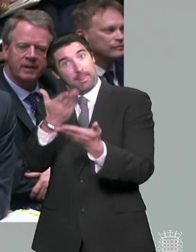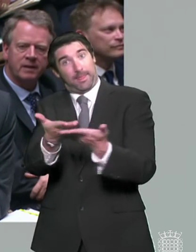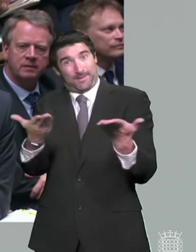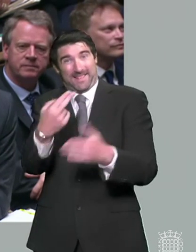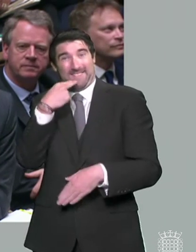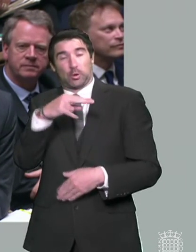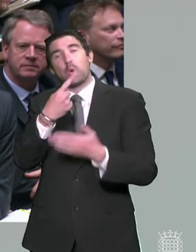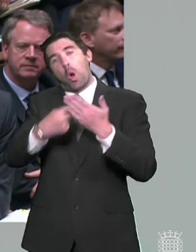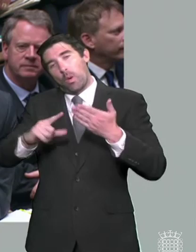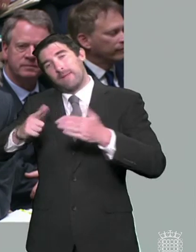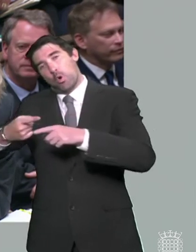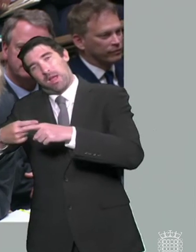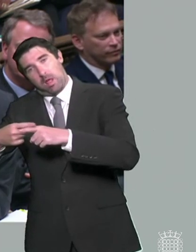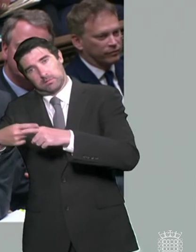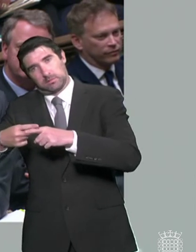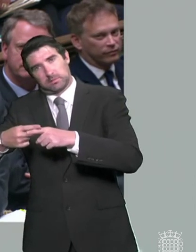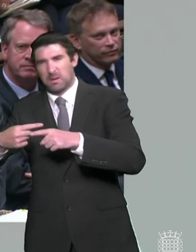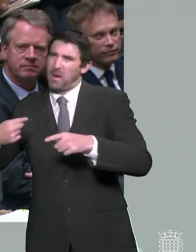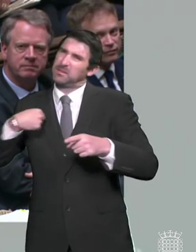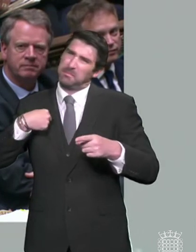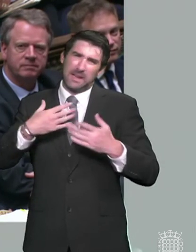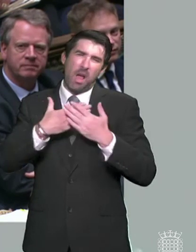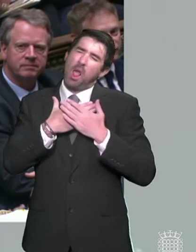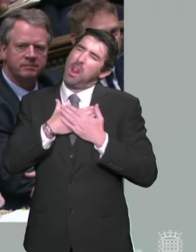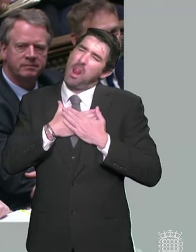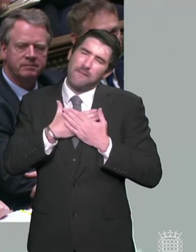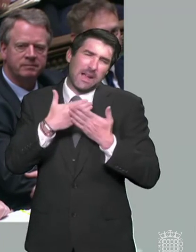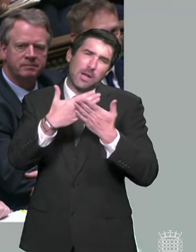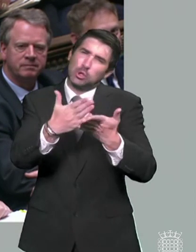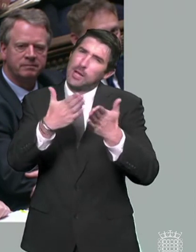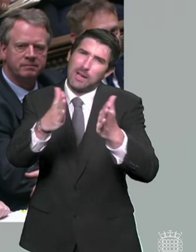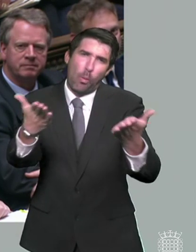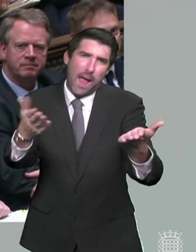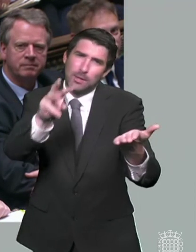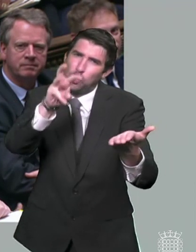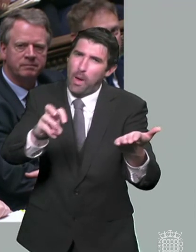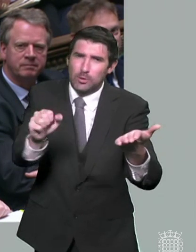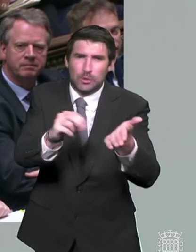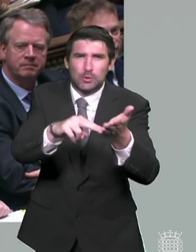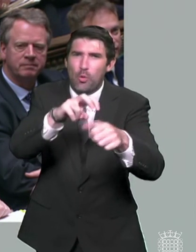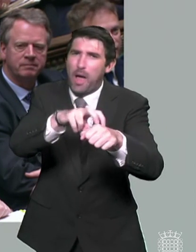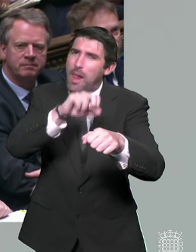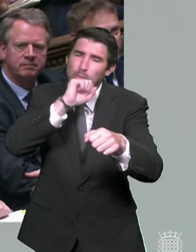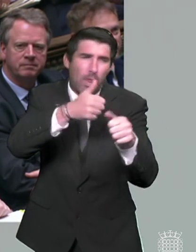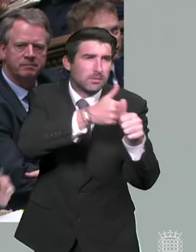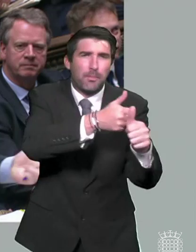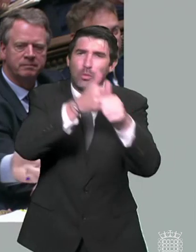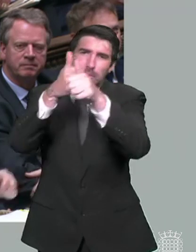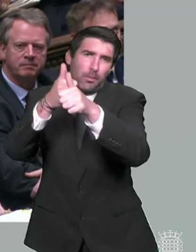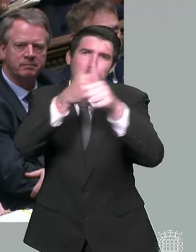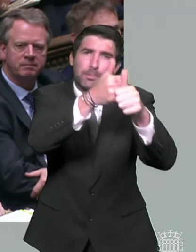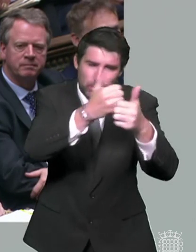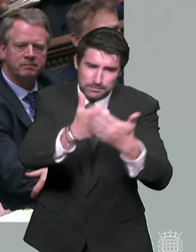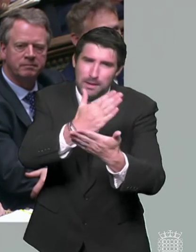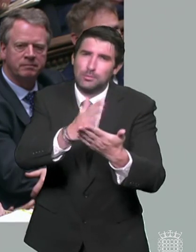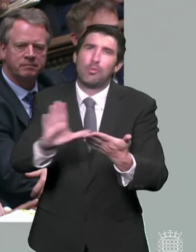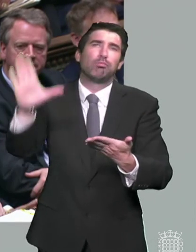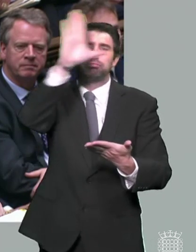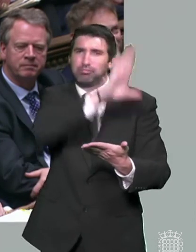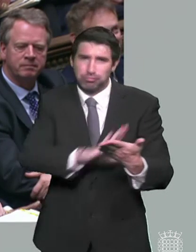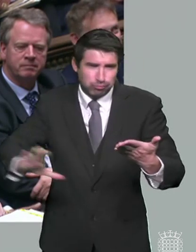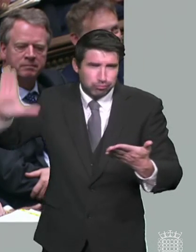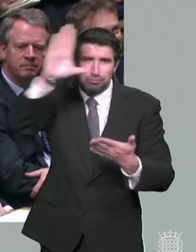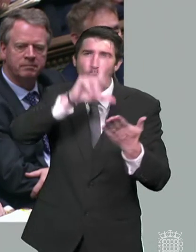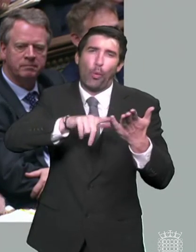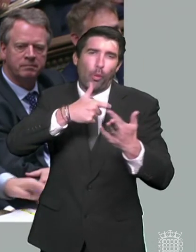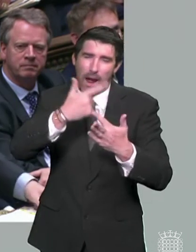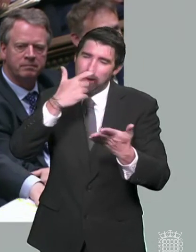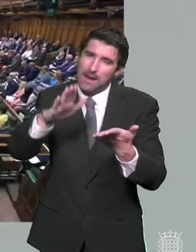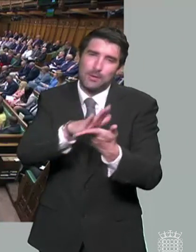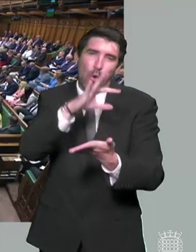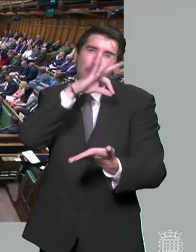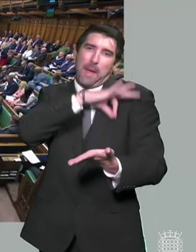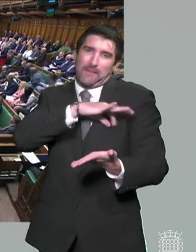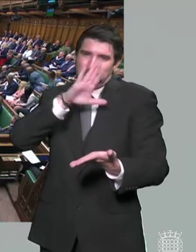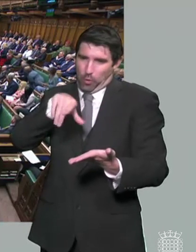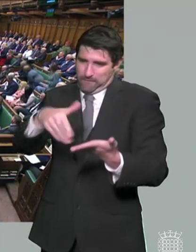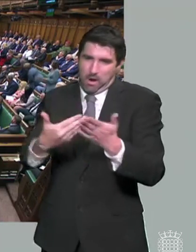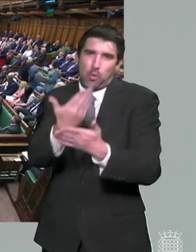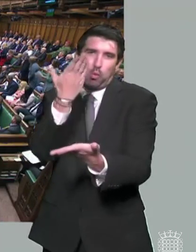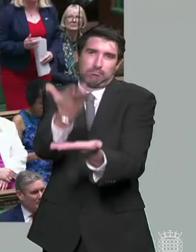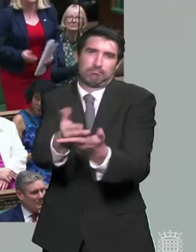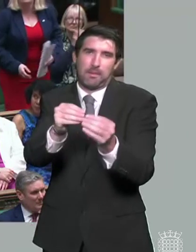But, in a loving and sharing way, we are going to work with the devolved Administrations so that the whole of the UK can enjoy the benefits.